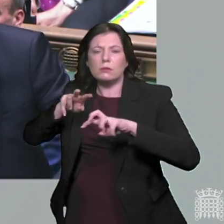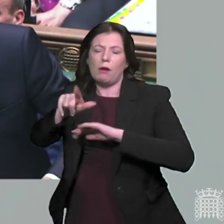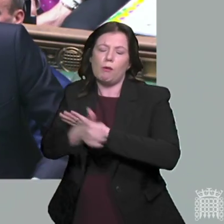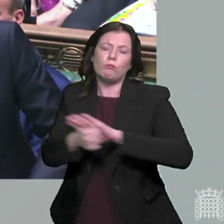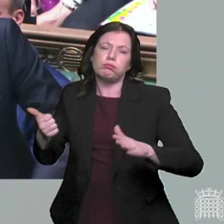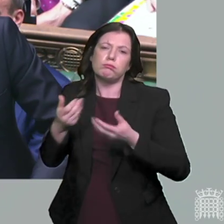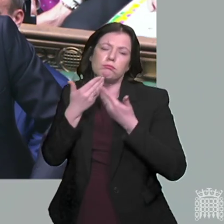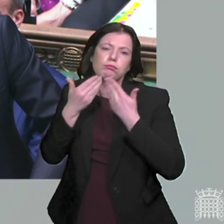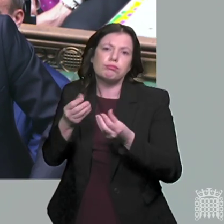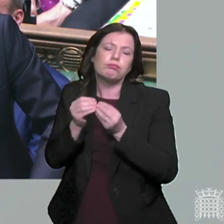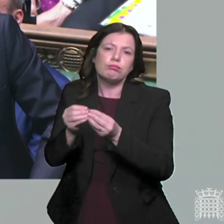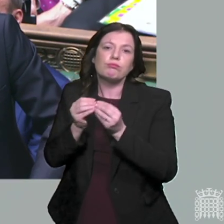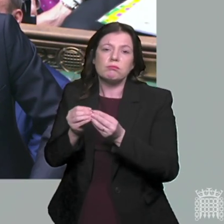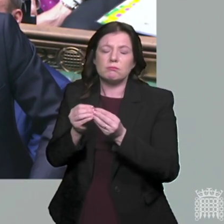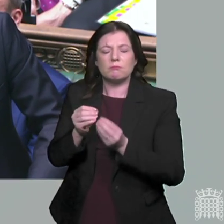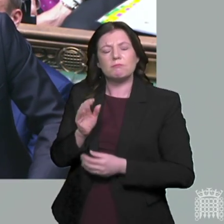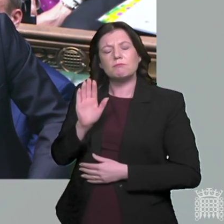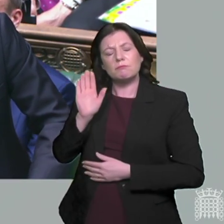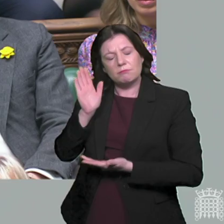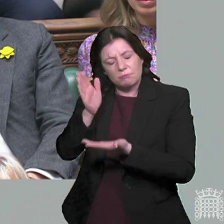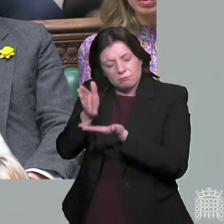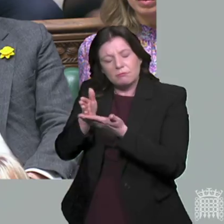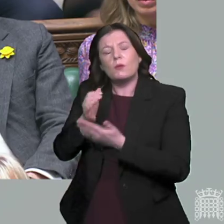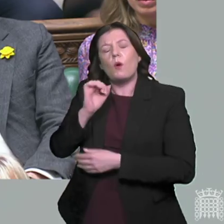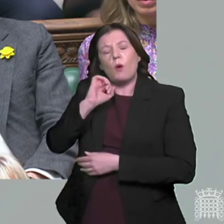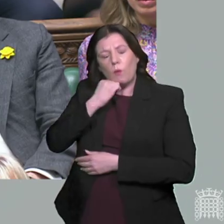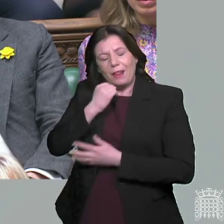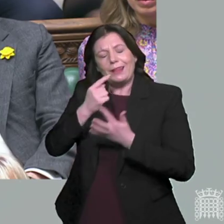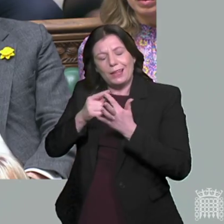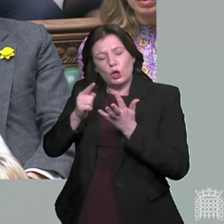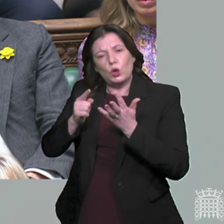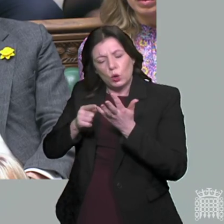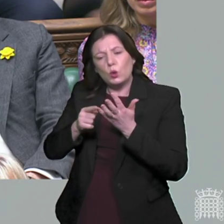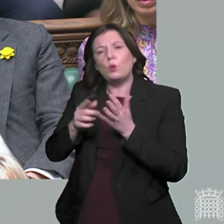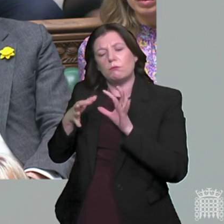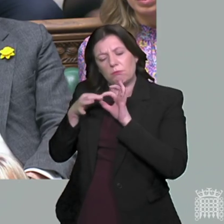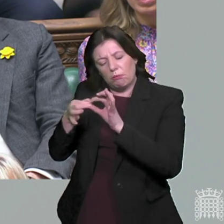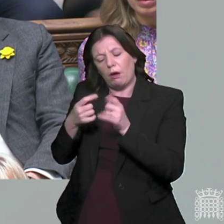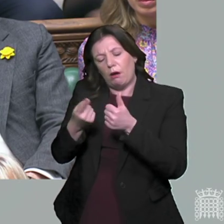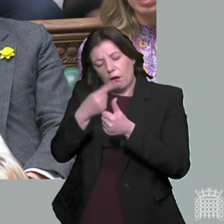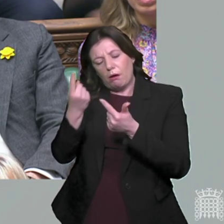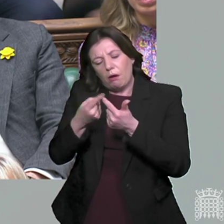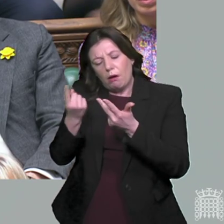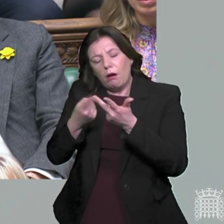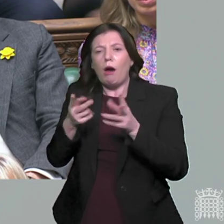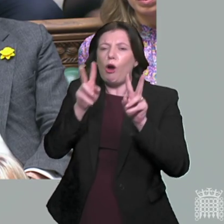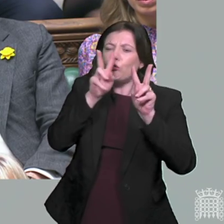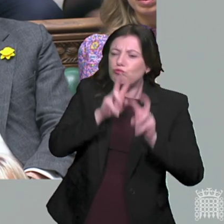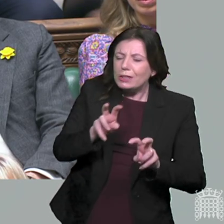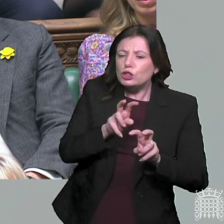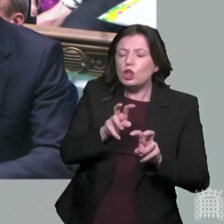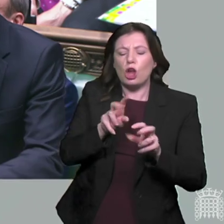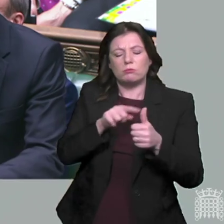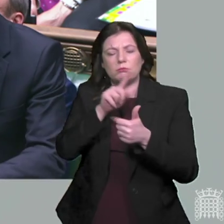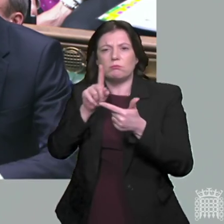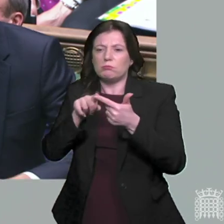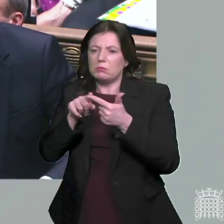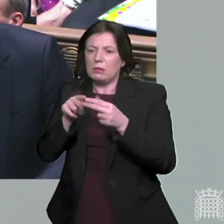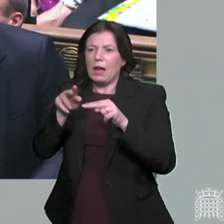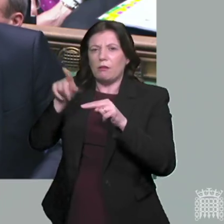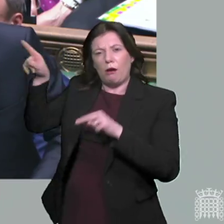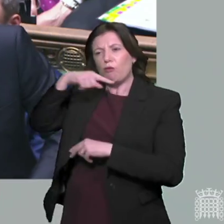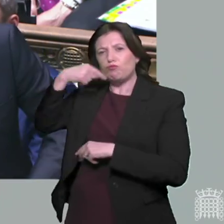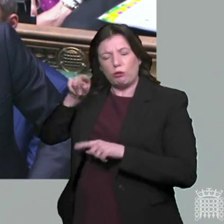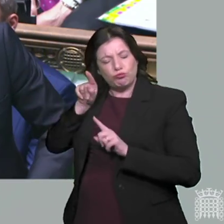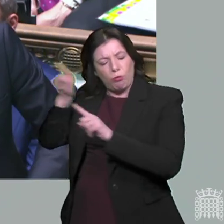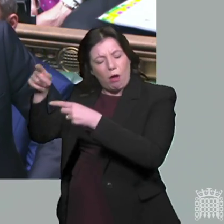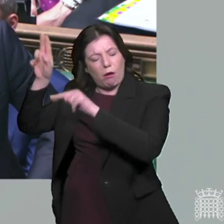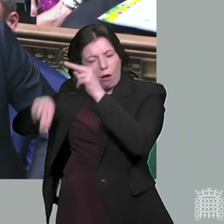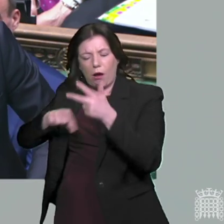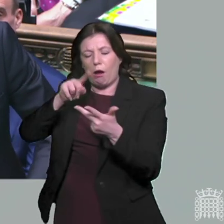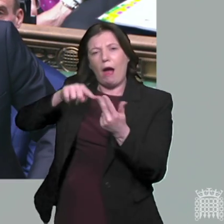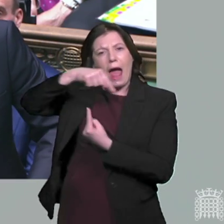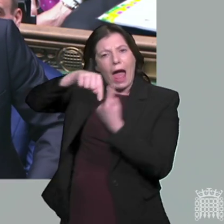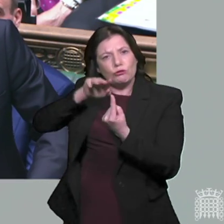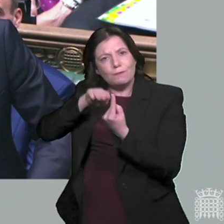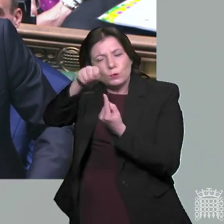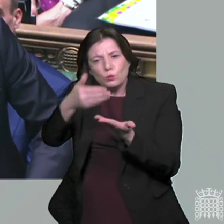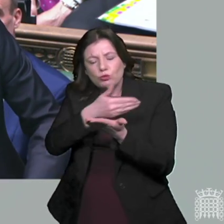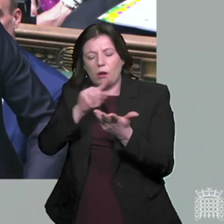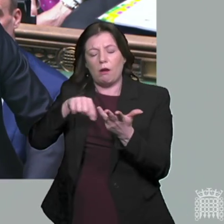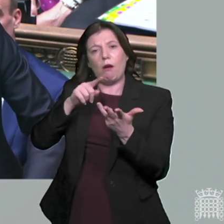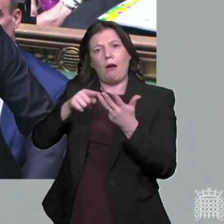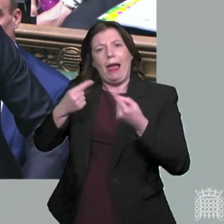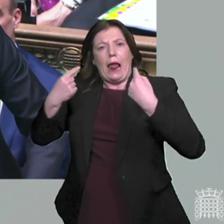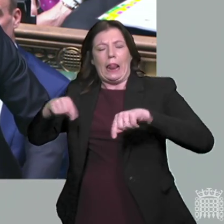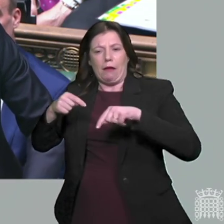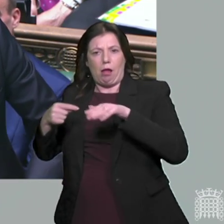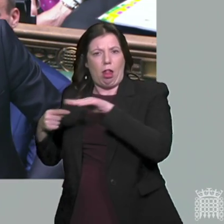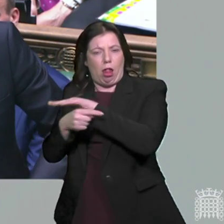I can assure him that we will continue to work with the EU in a range of areas—not just research collaboration, but strengthening our sanctions against Russia, energy security and, crucially, illegal migration.